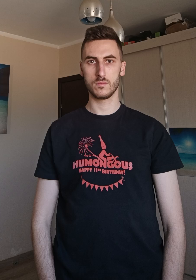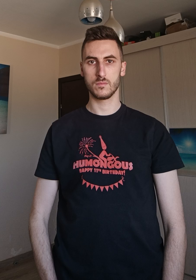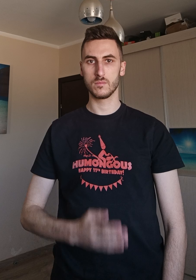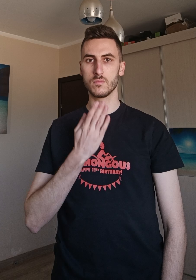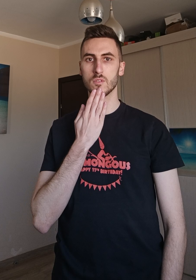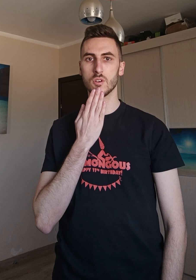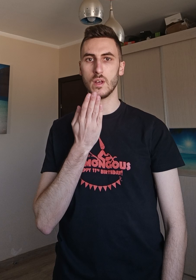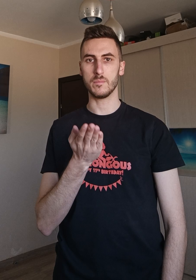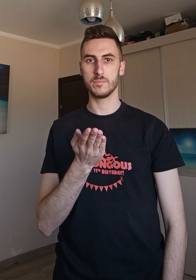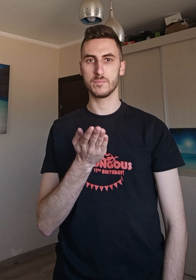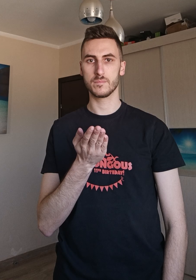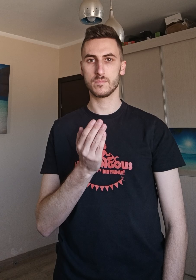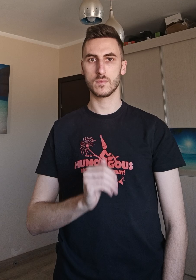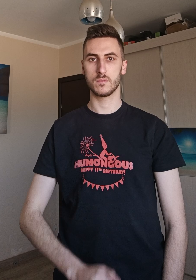תודה